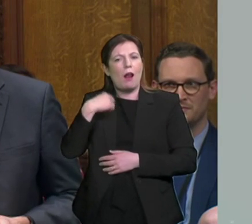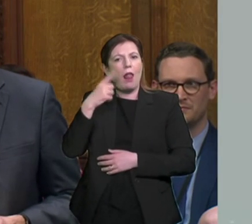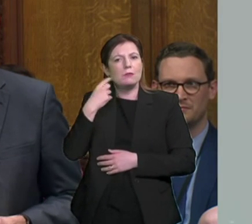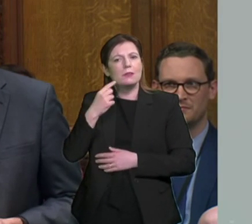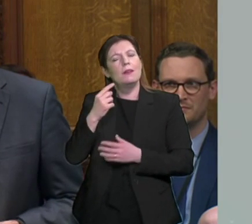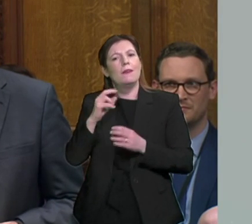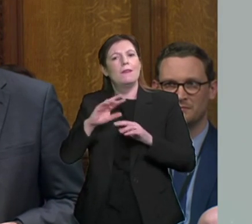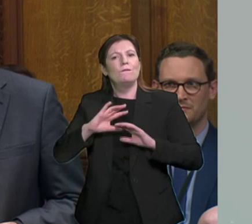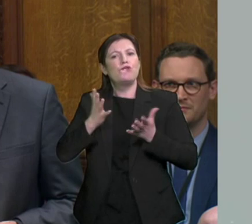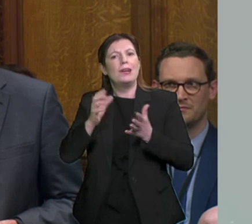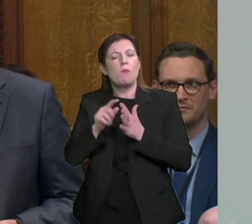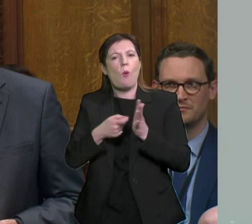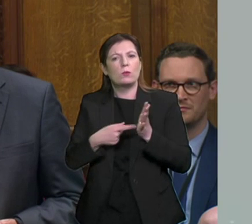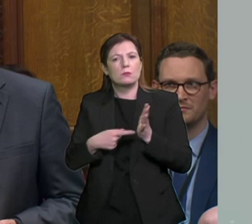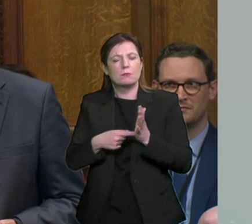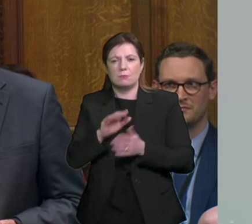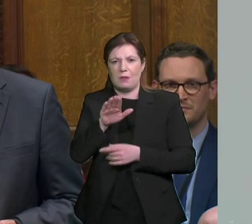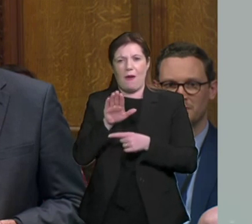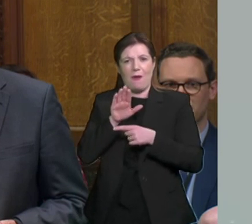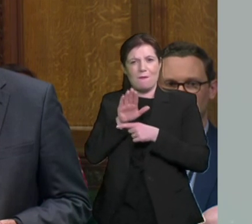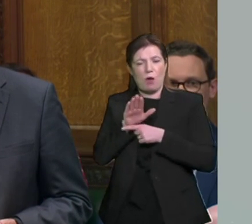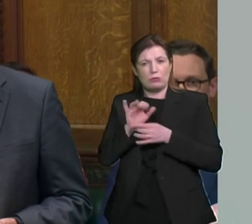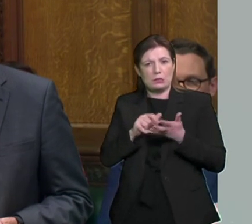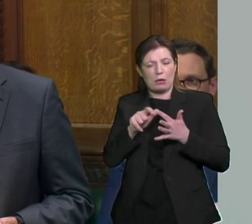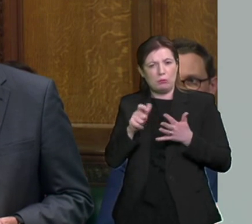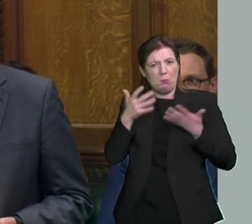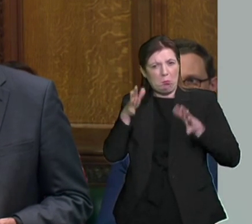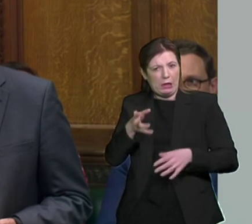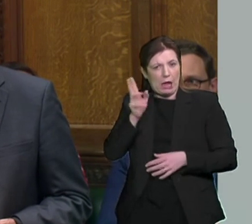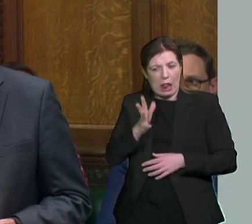Just last year, the Foreign Secretary also met DP World.